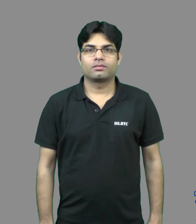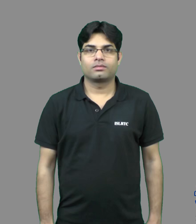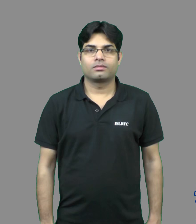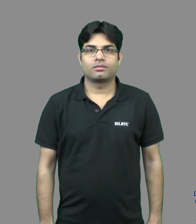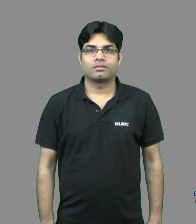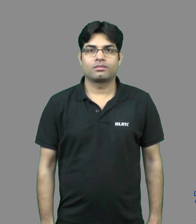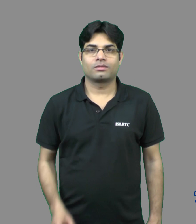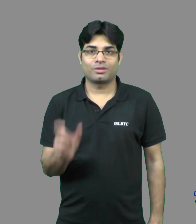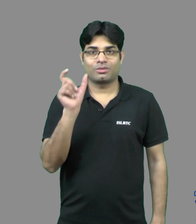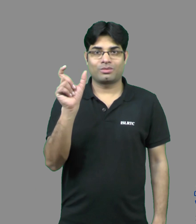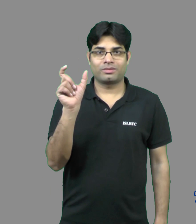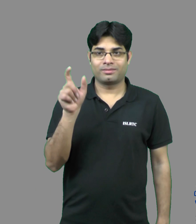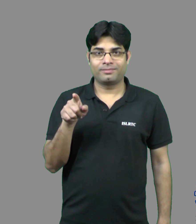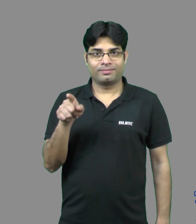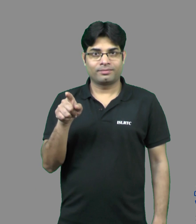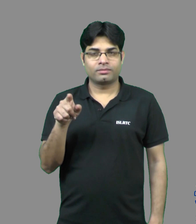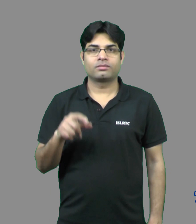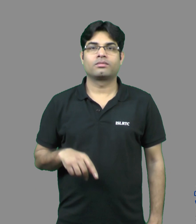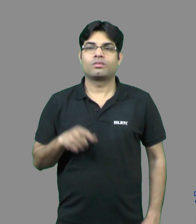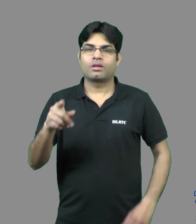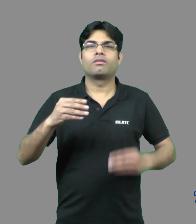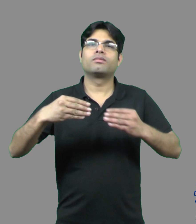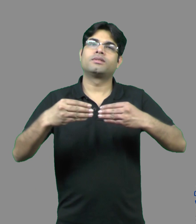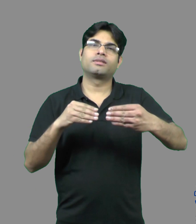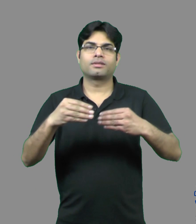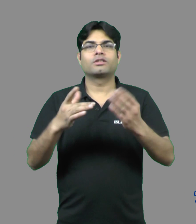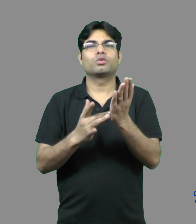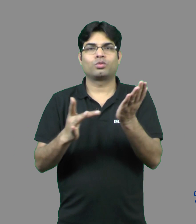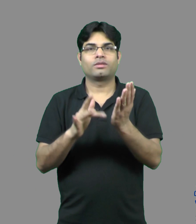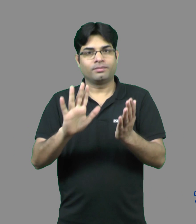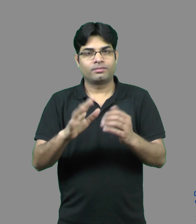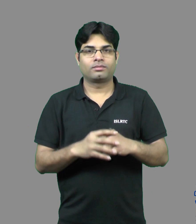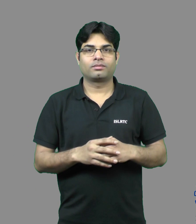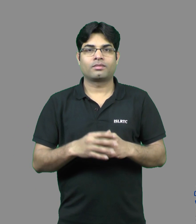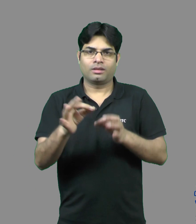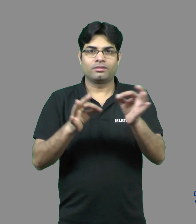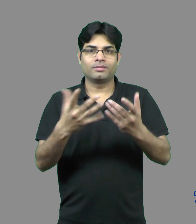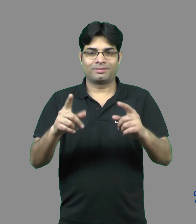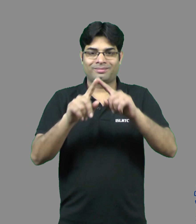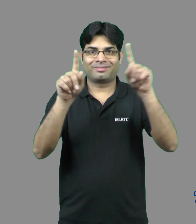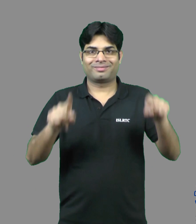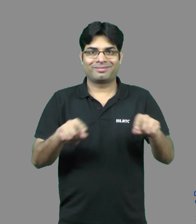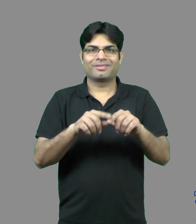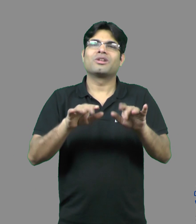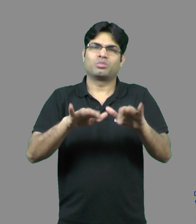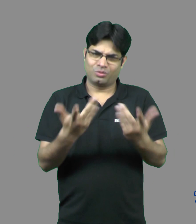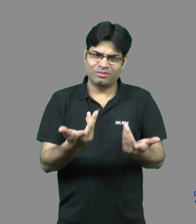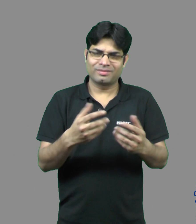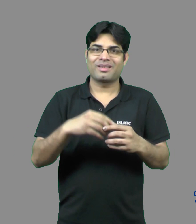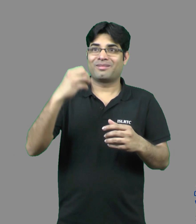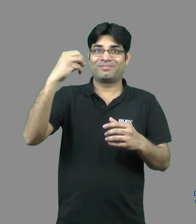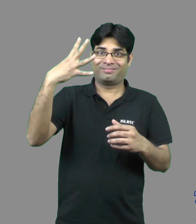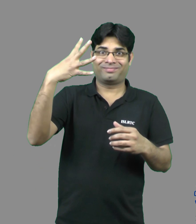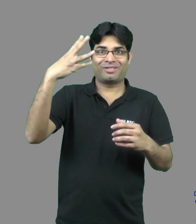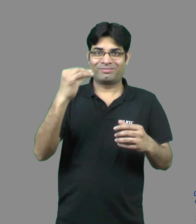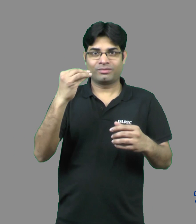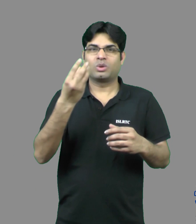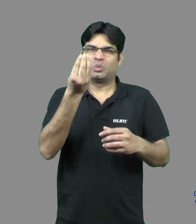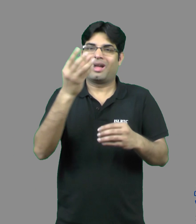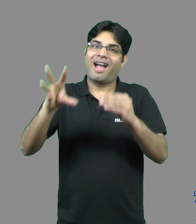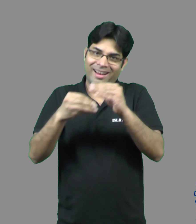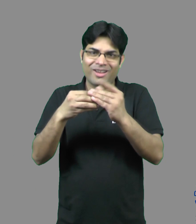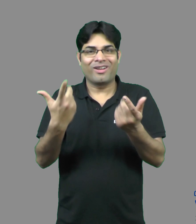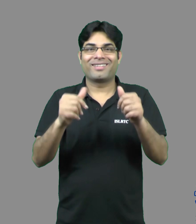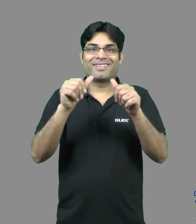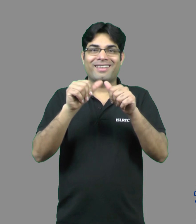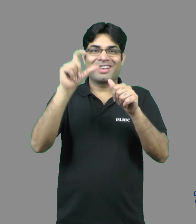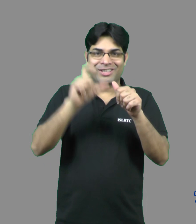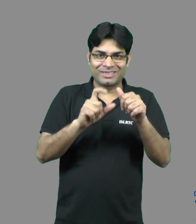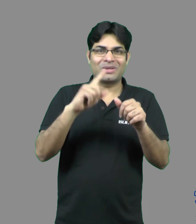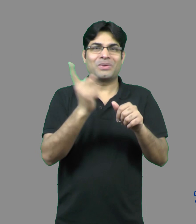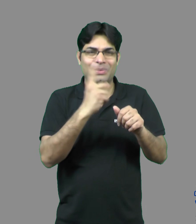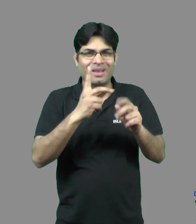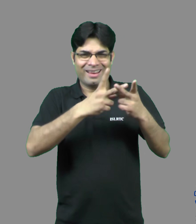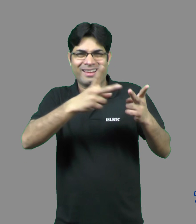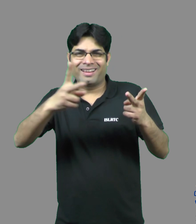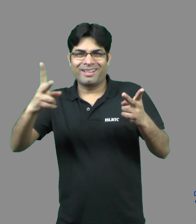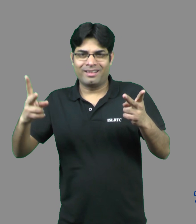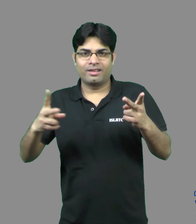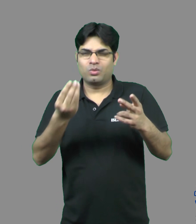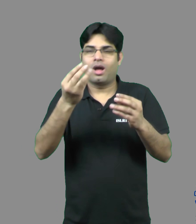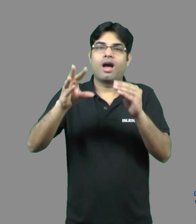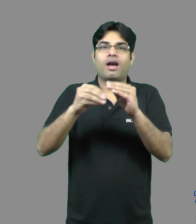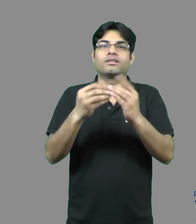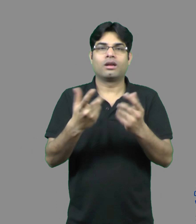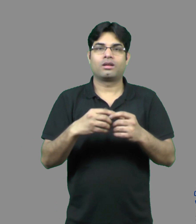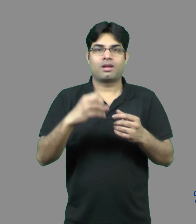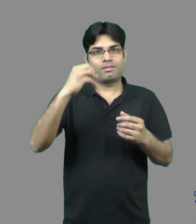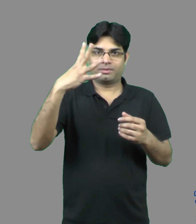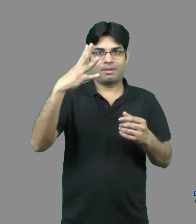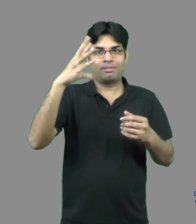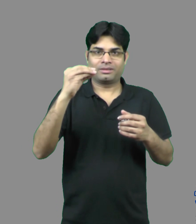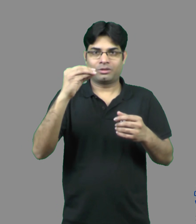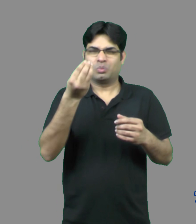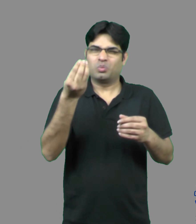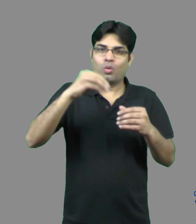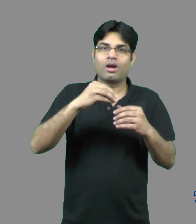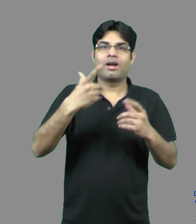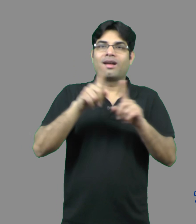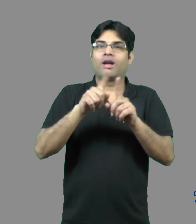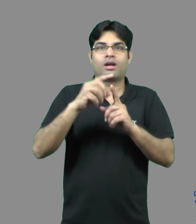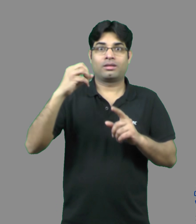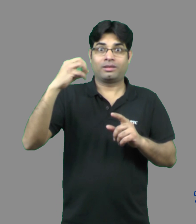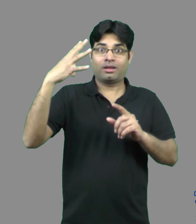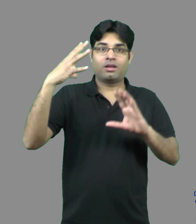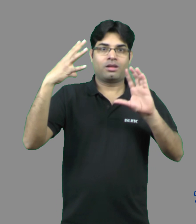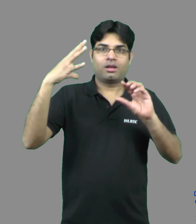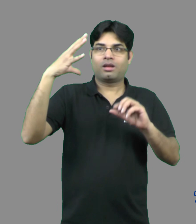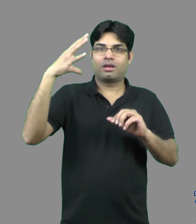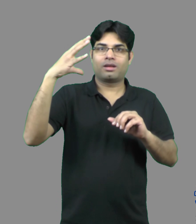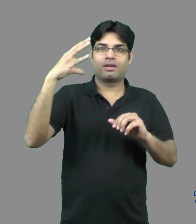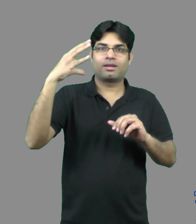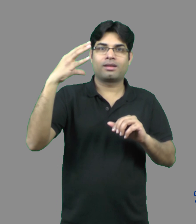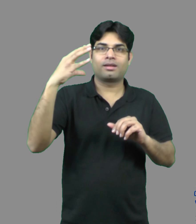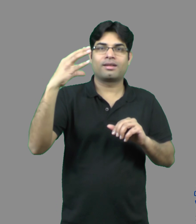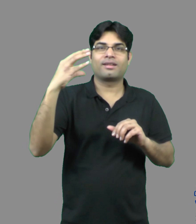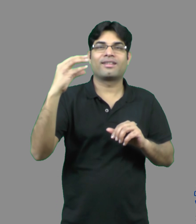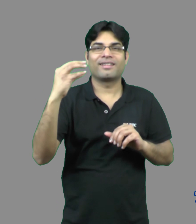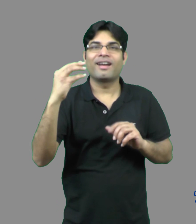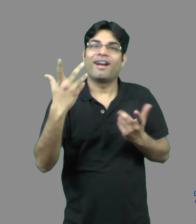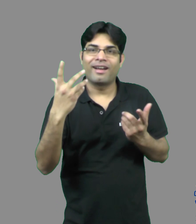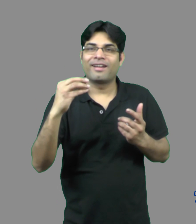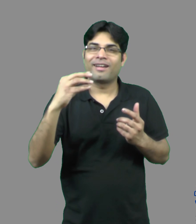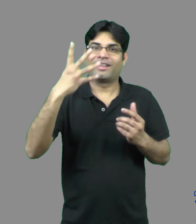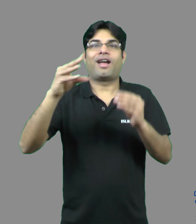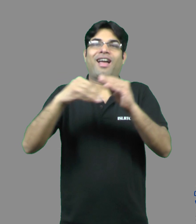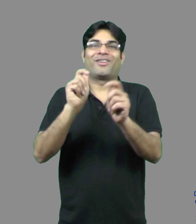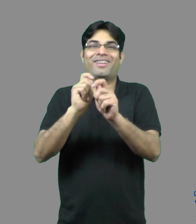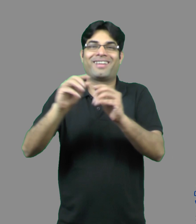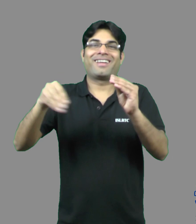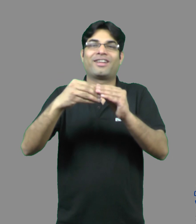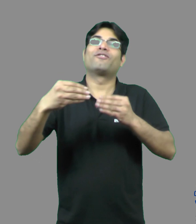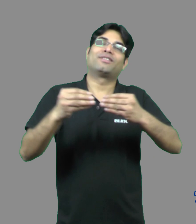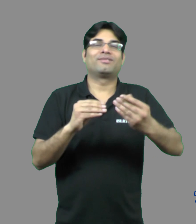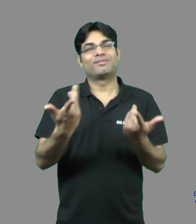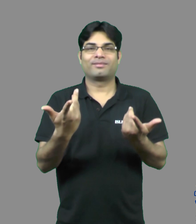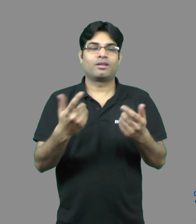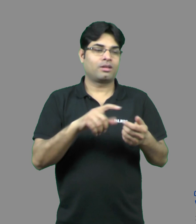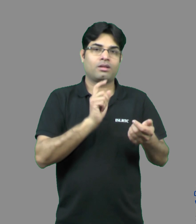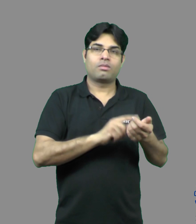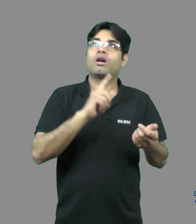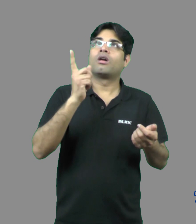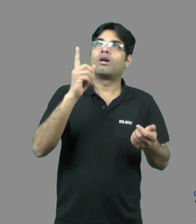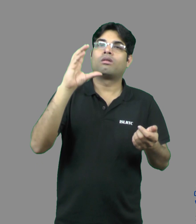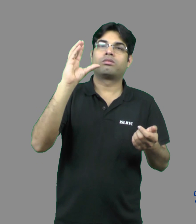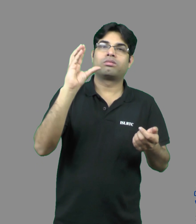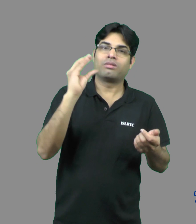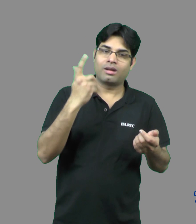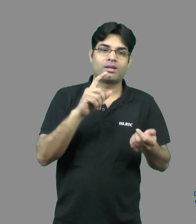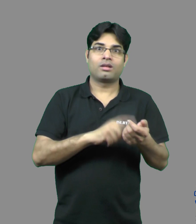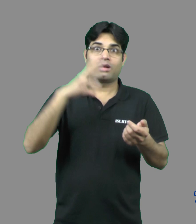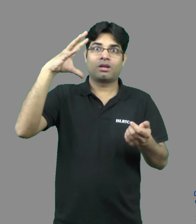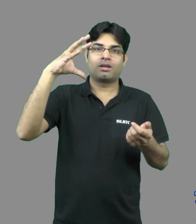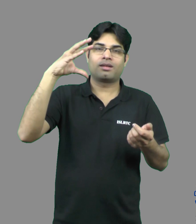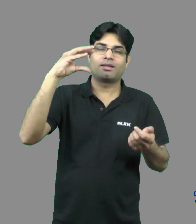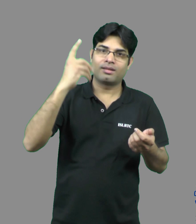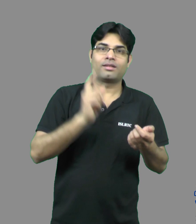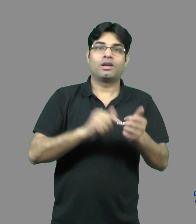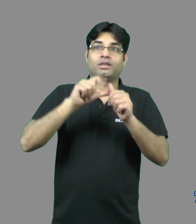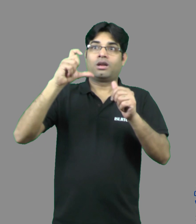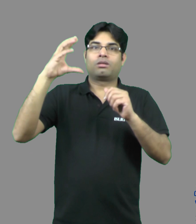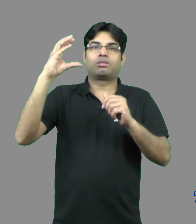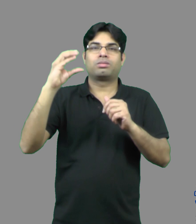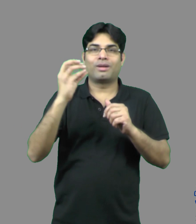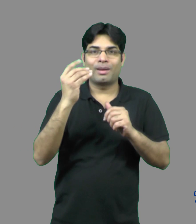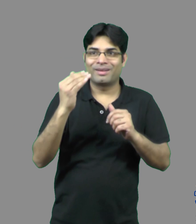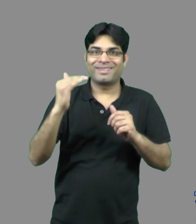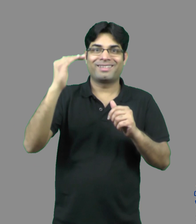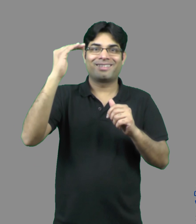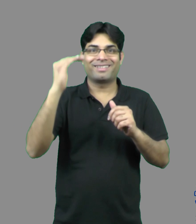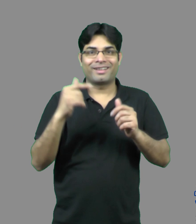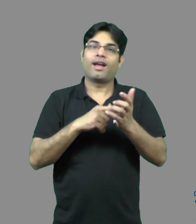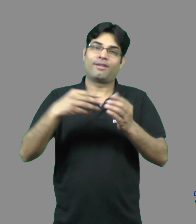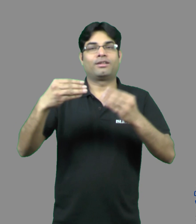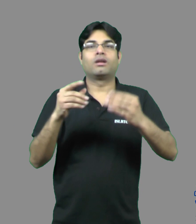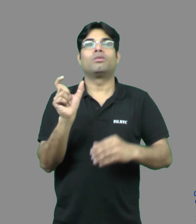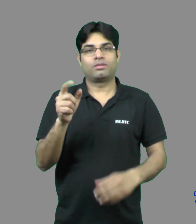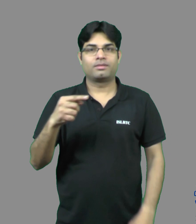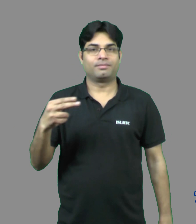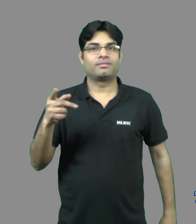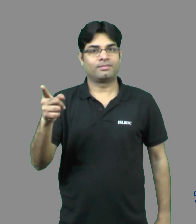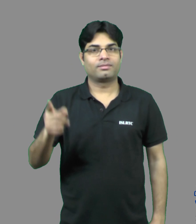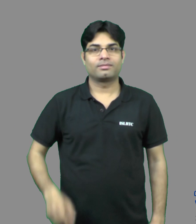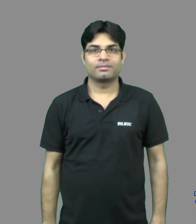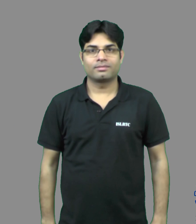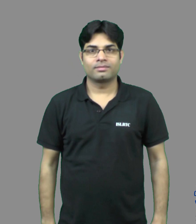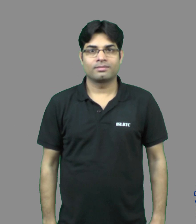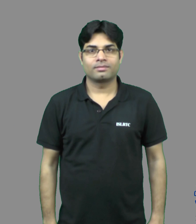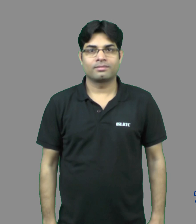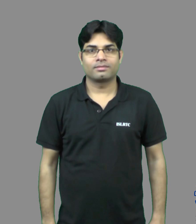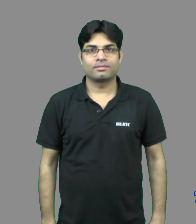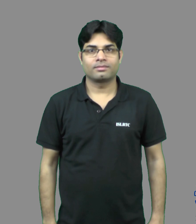Flexible Automation